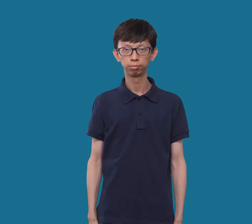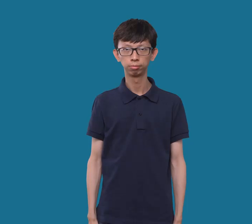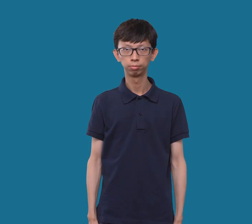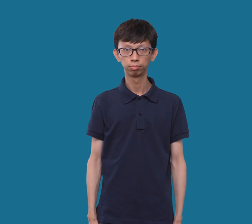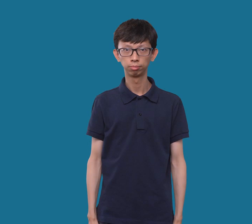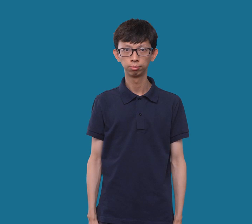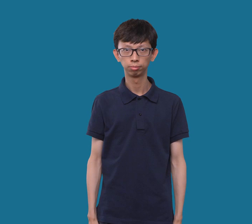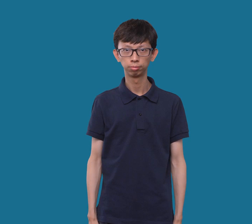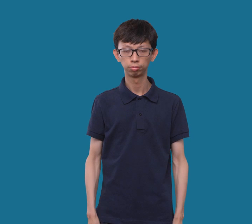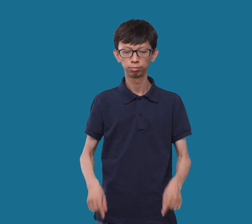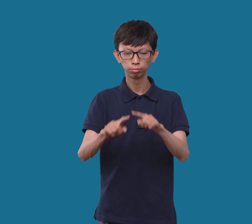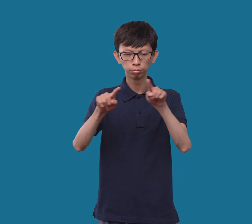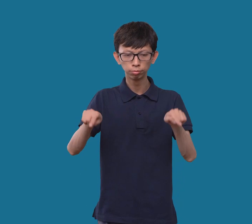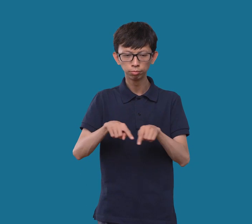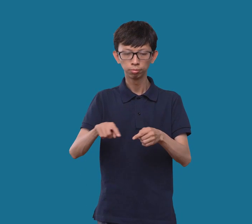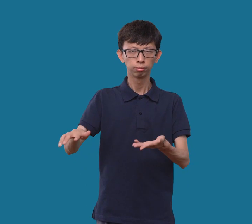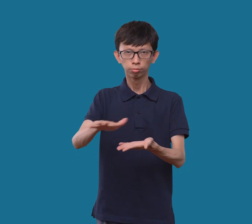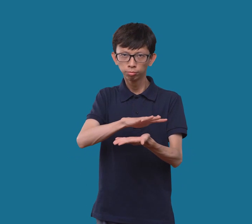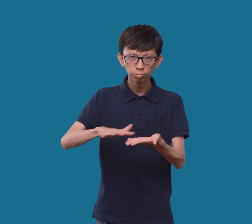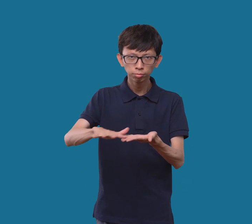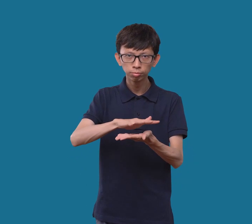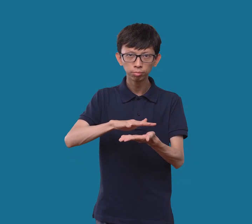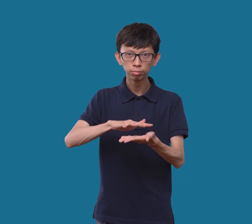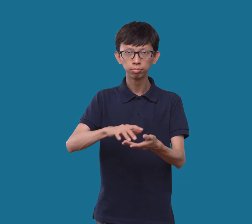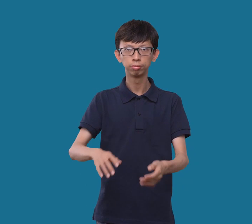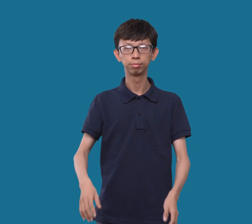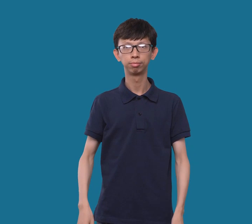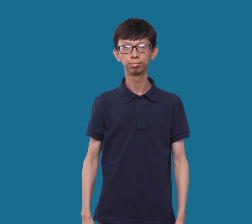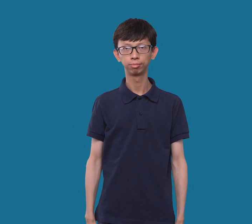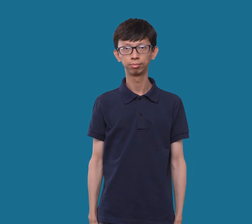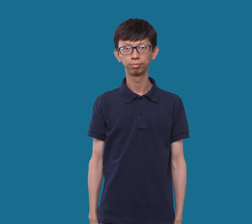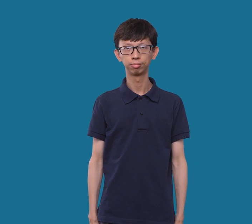giẻ lau